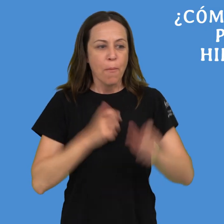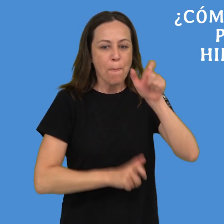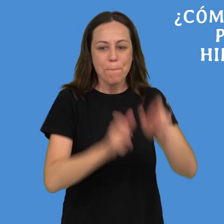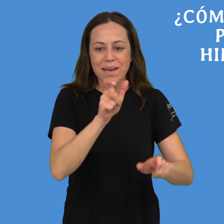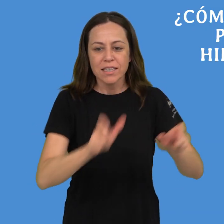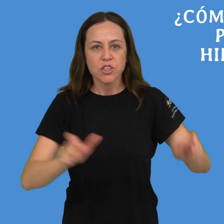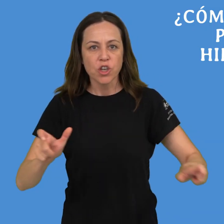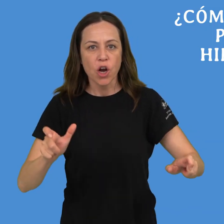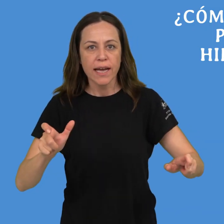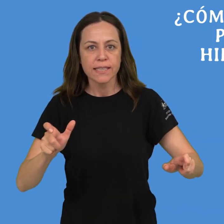persona